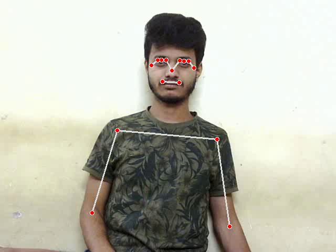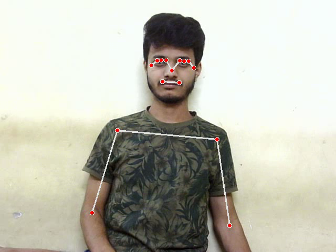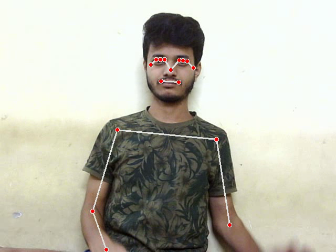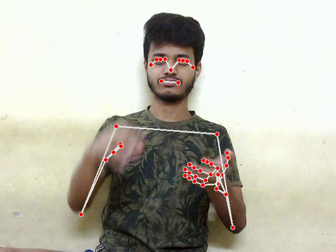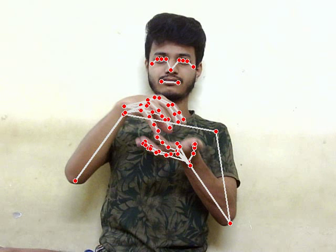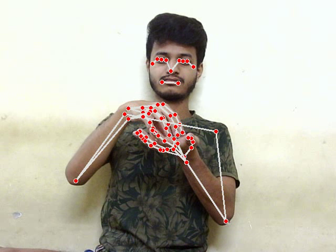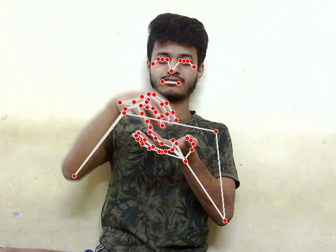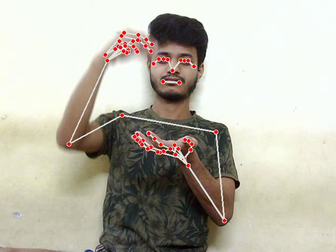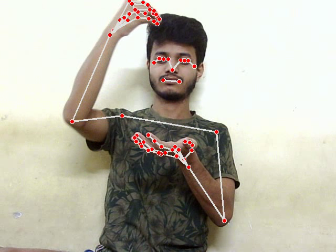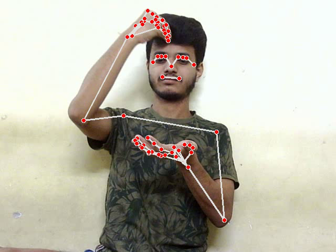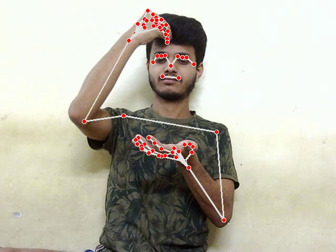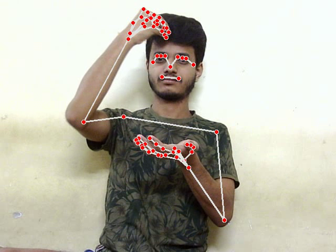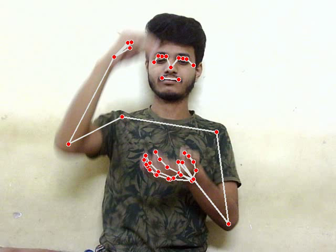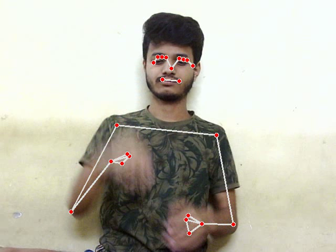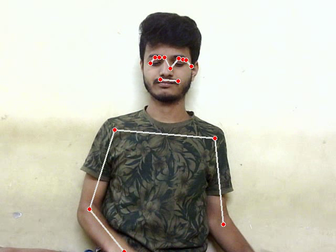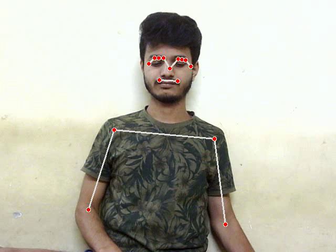learn